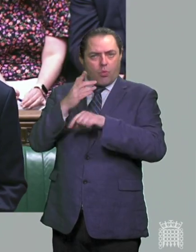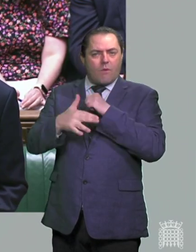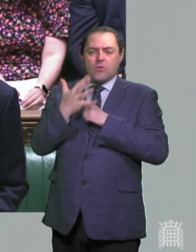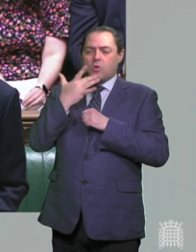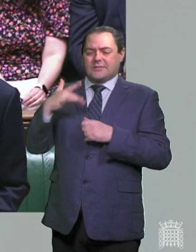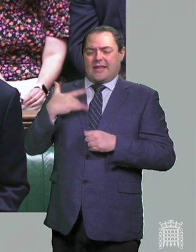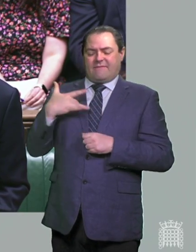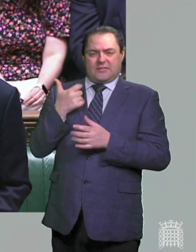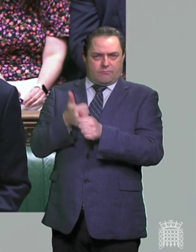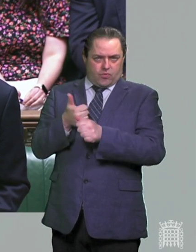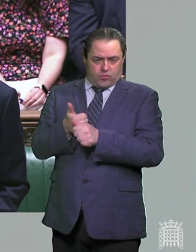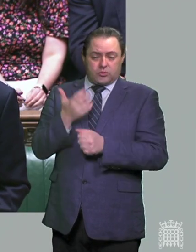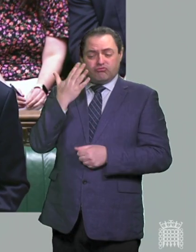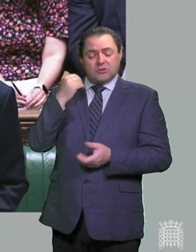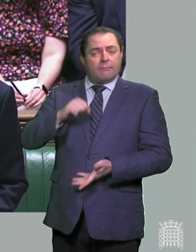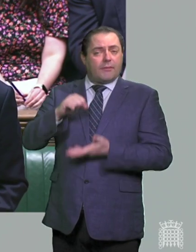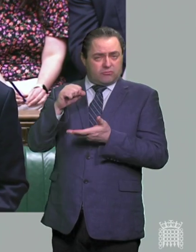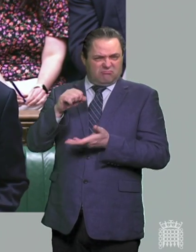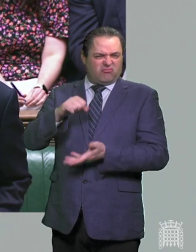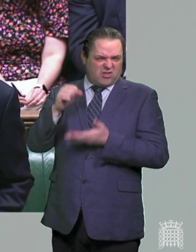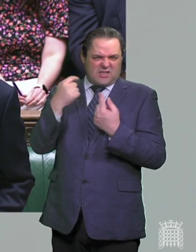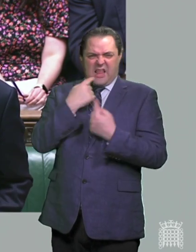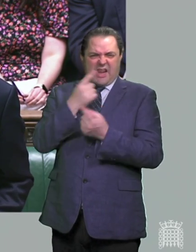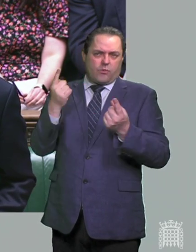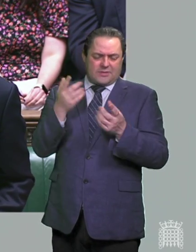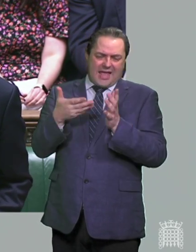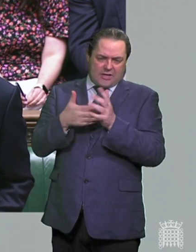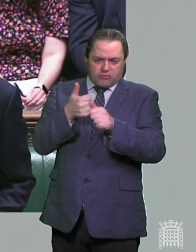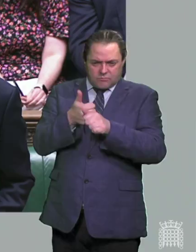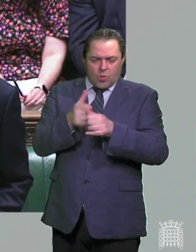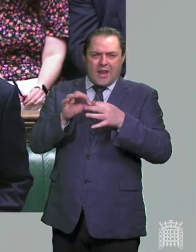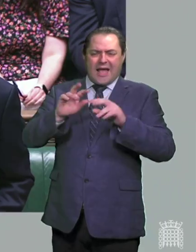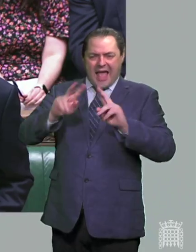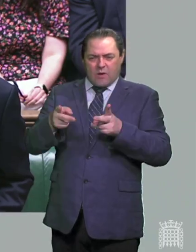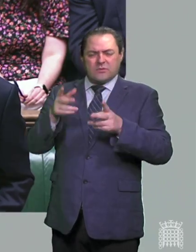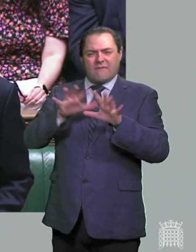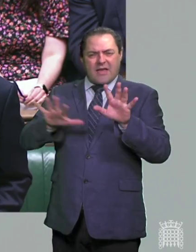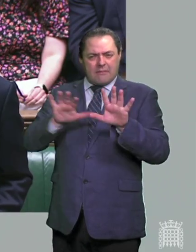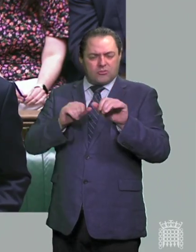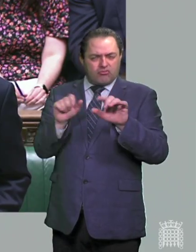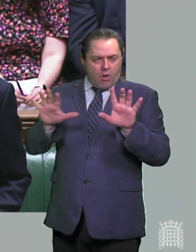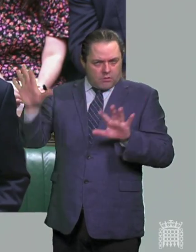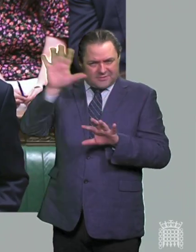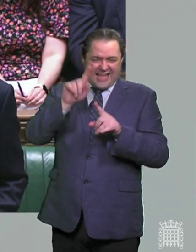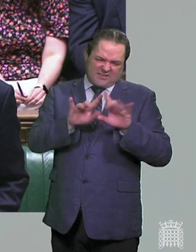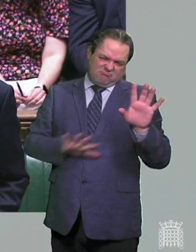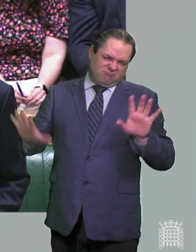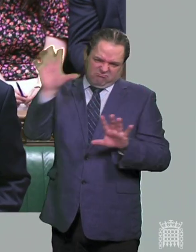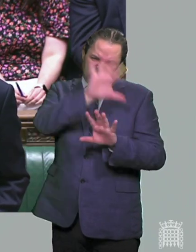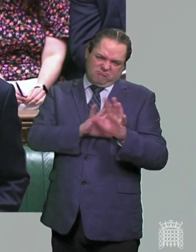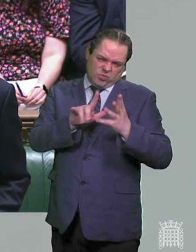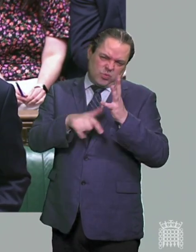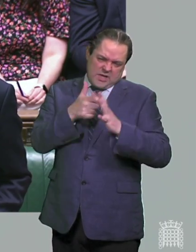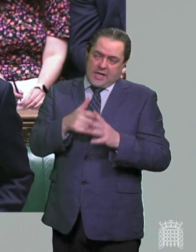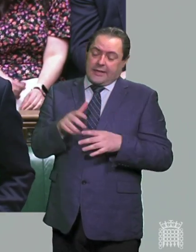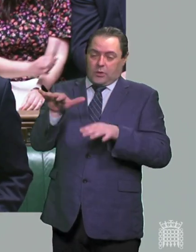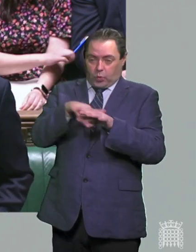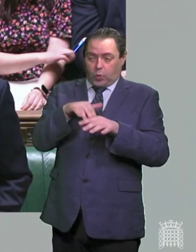At the recent Budget, the Chancellor announced additional support measures for households and families across Scotland, and indeed all parts of the United Kingdom.